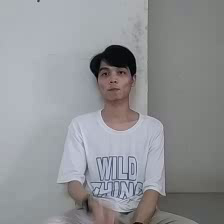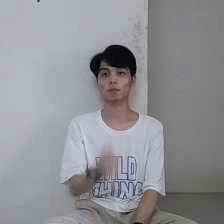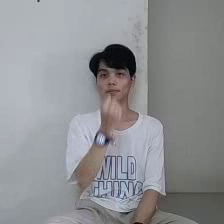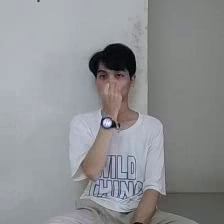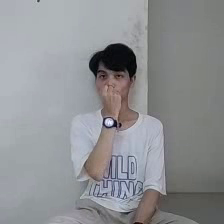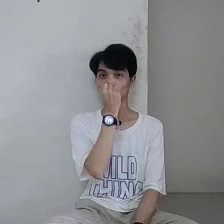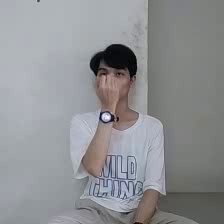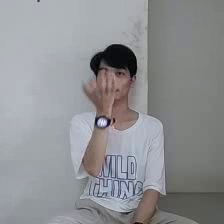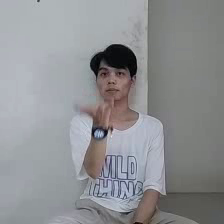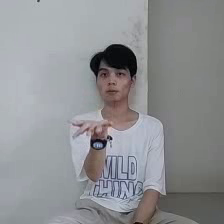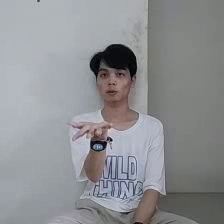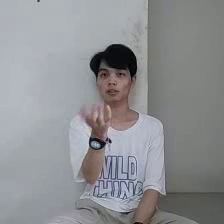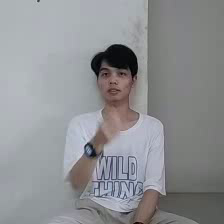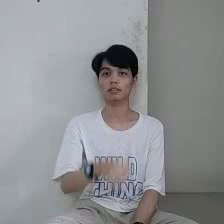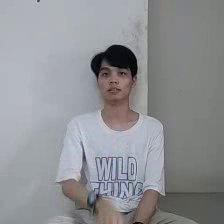Cảm ơn